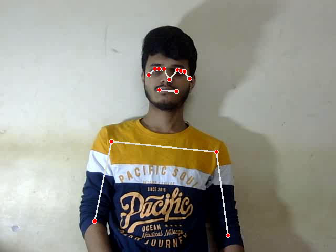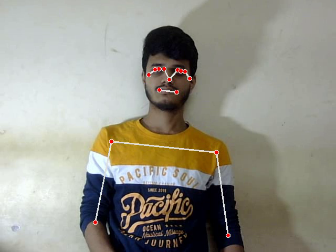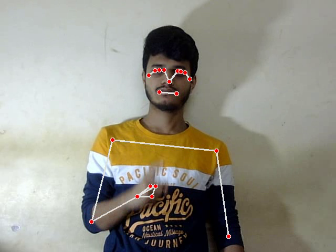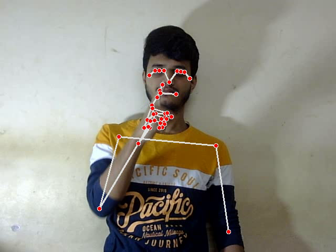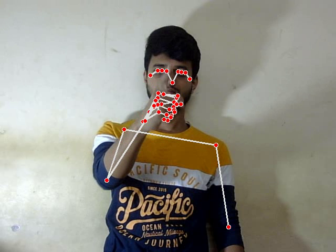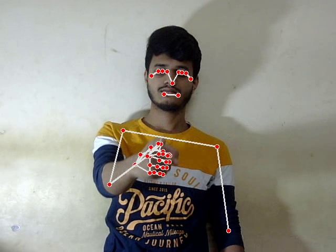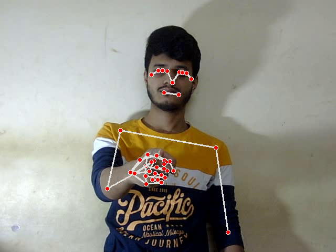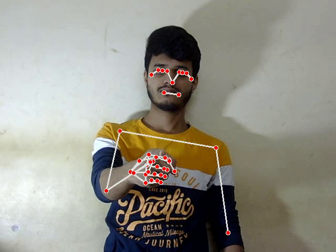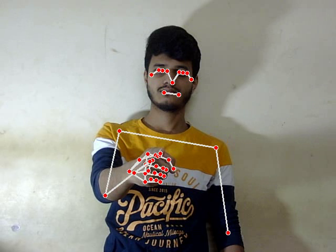you